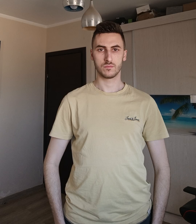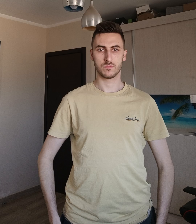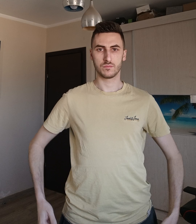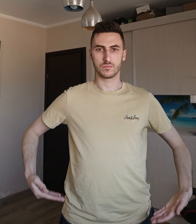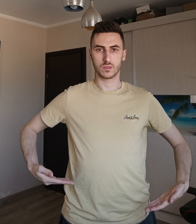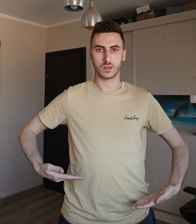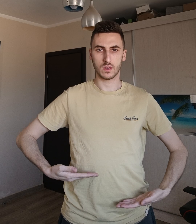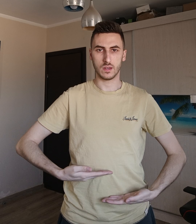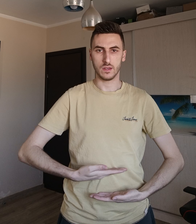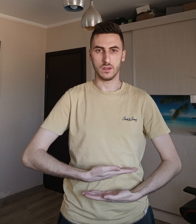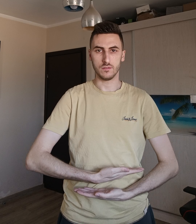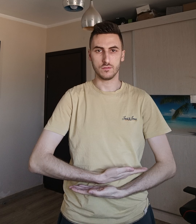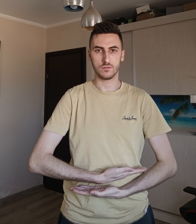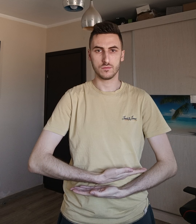רעב